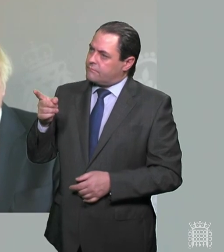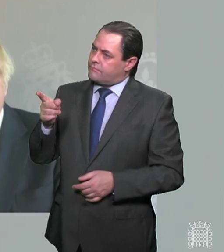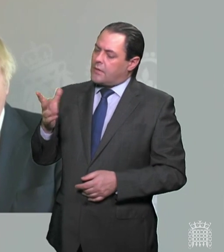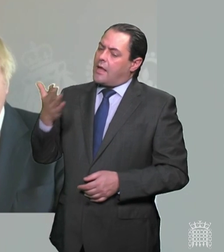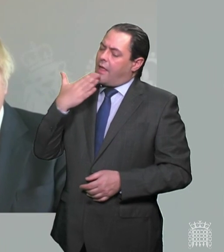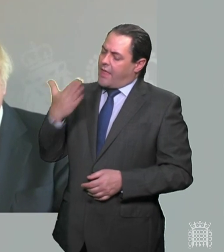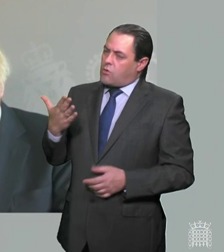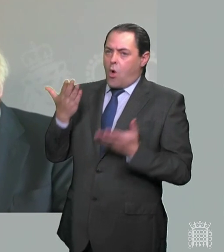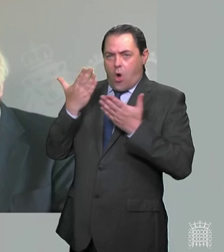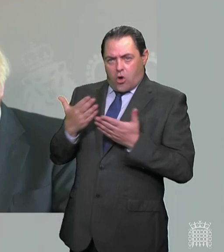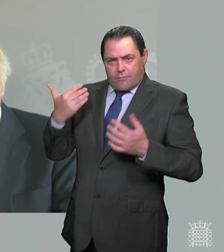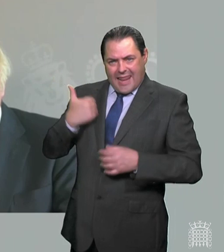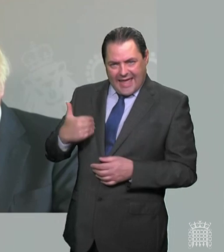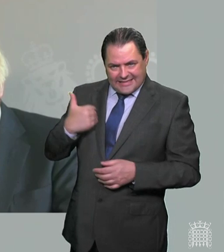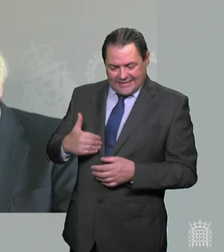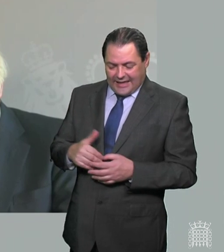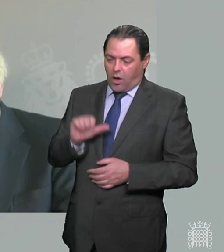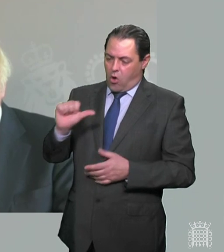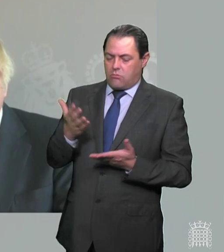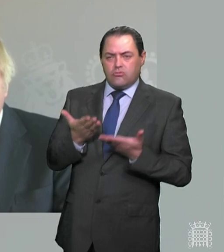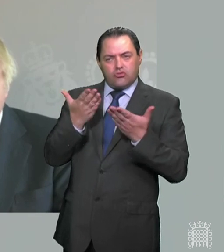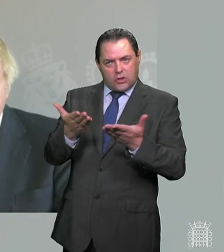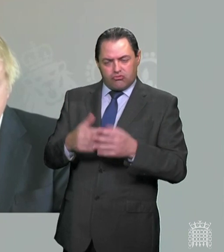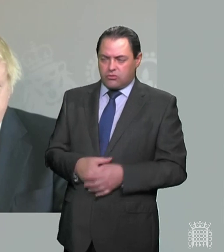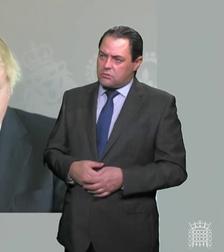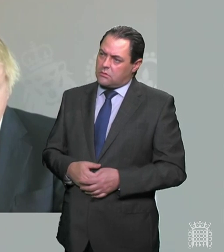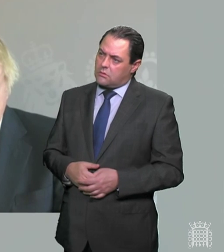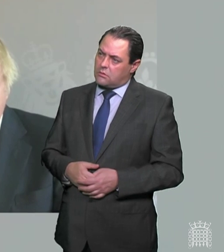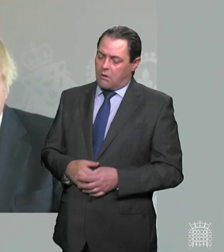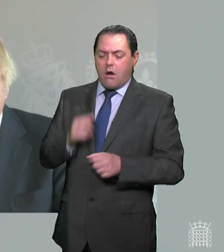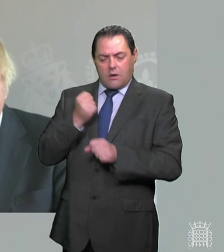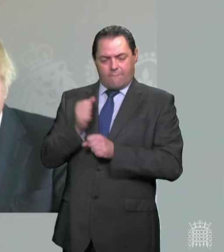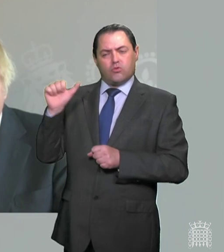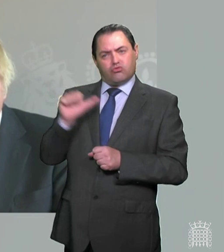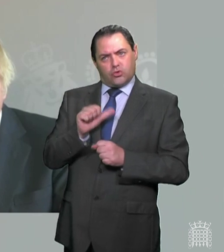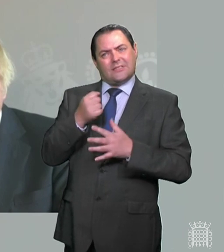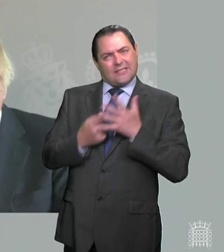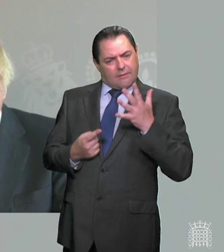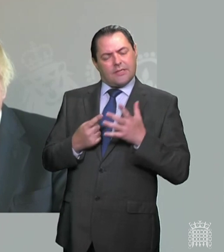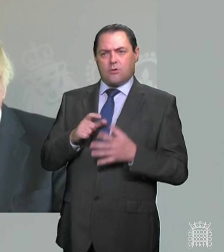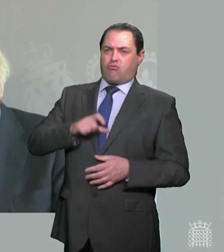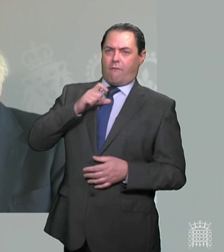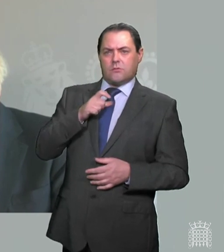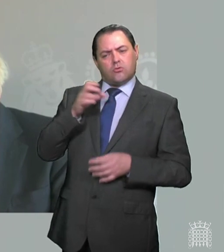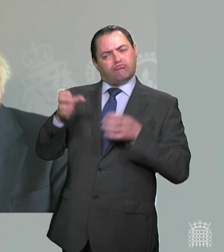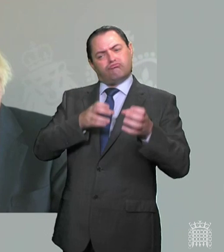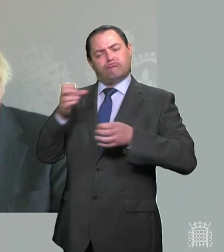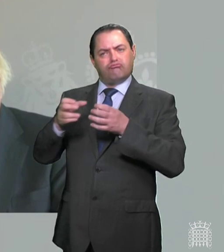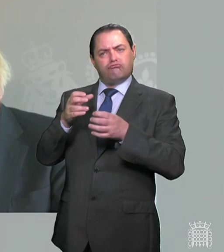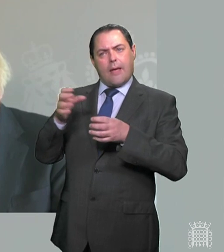I thank the honourable Lady very much for her suggestion that the Government should become a Disability Confident employer.